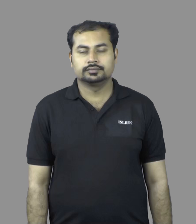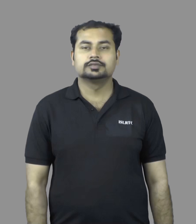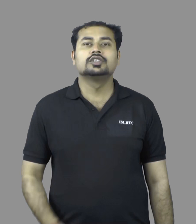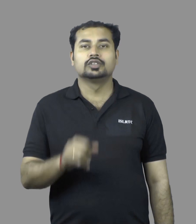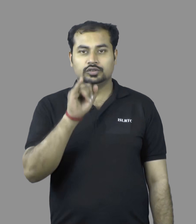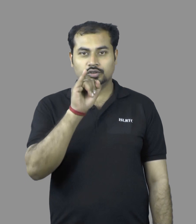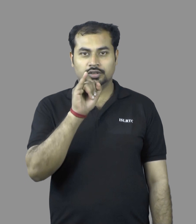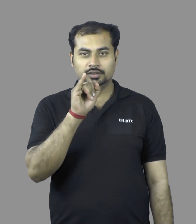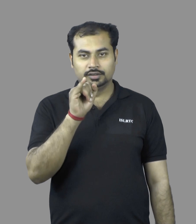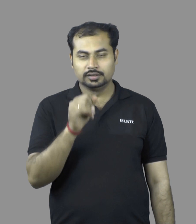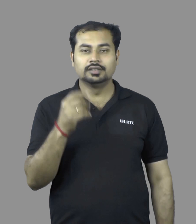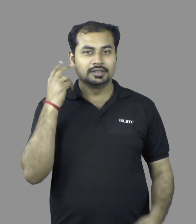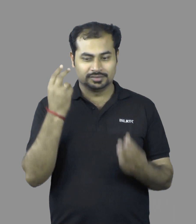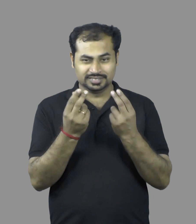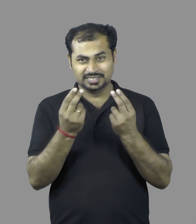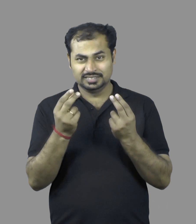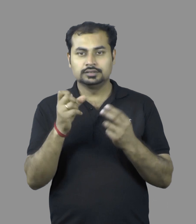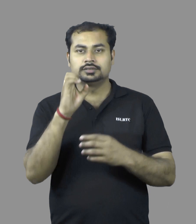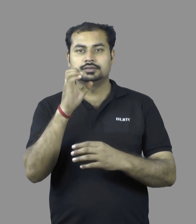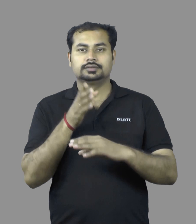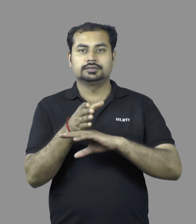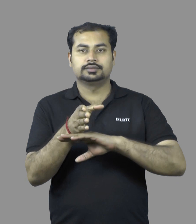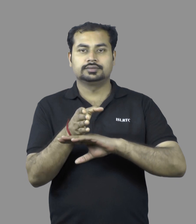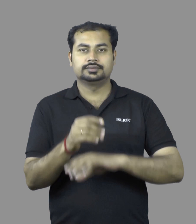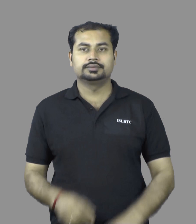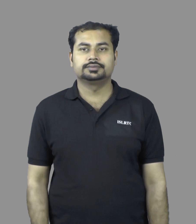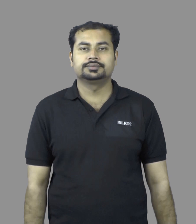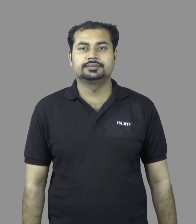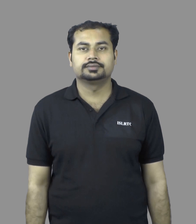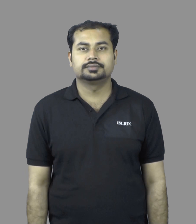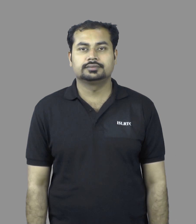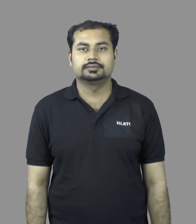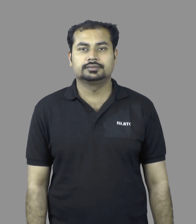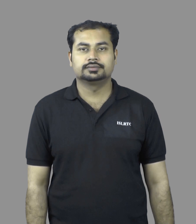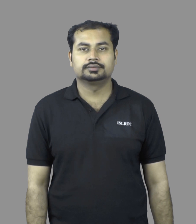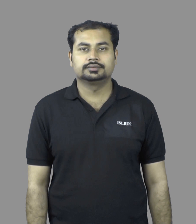Testicular Cancer